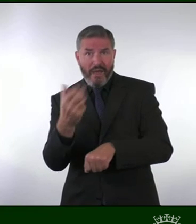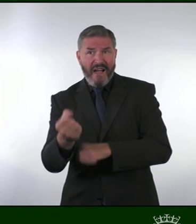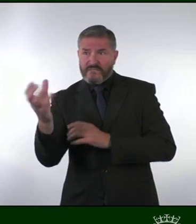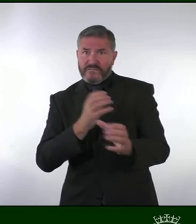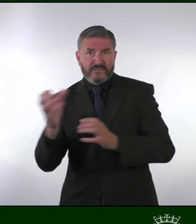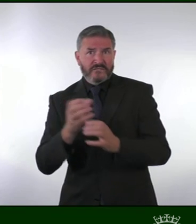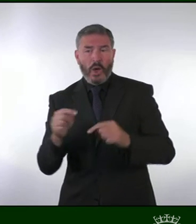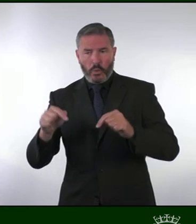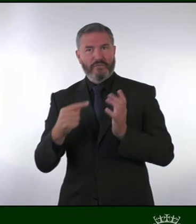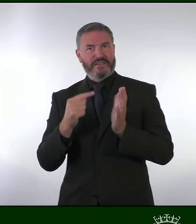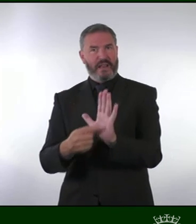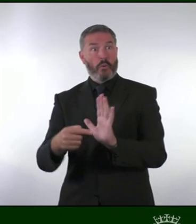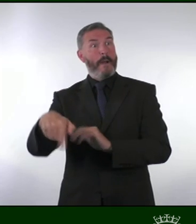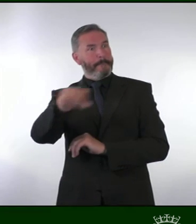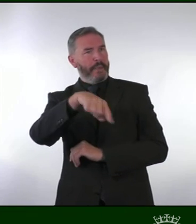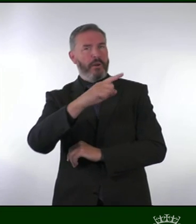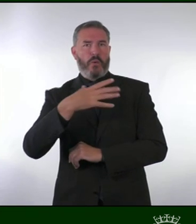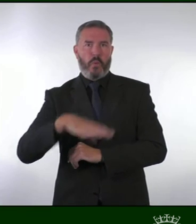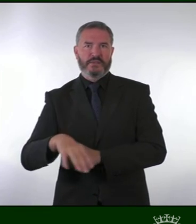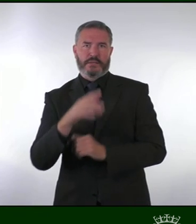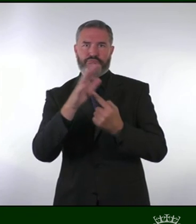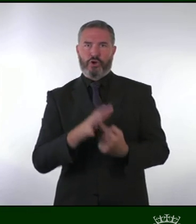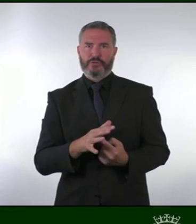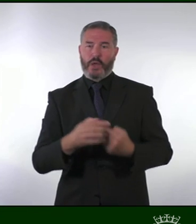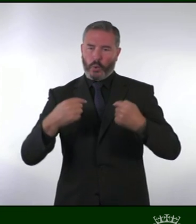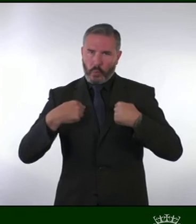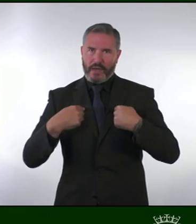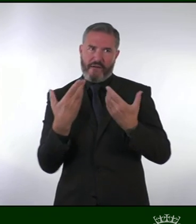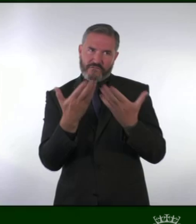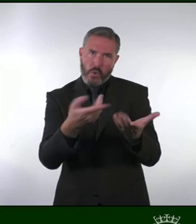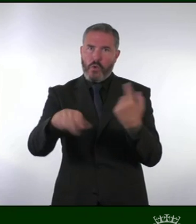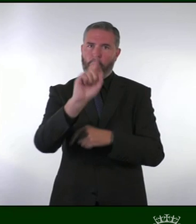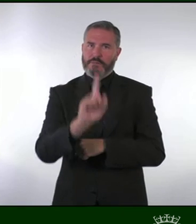We are delivering on the people’s priorities. We are the people’s Government.